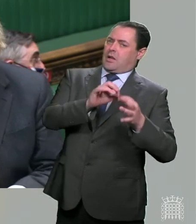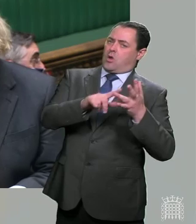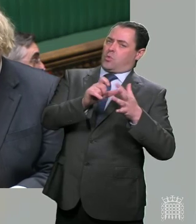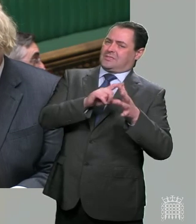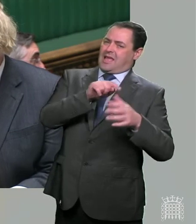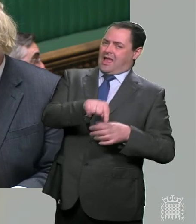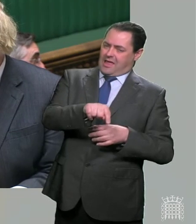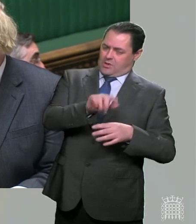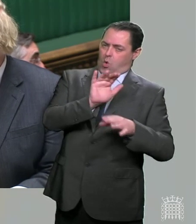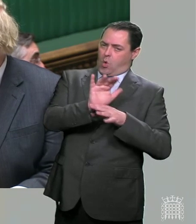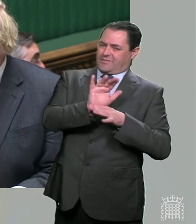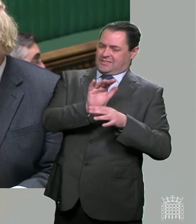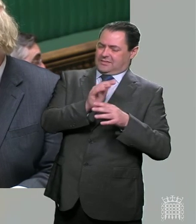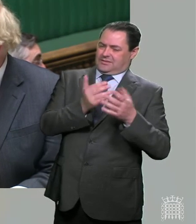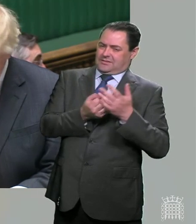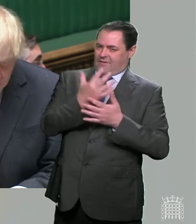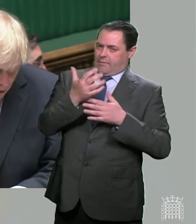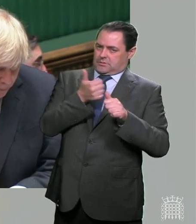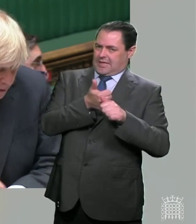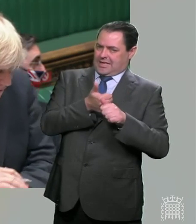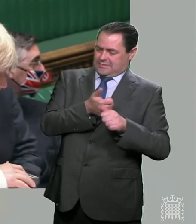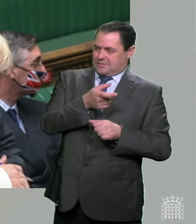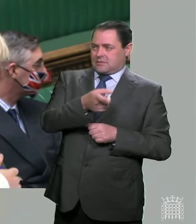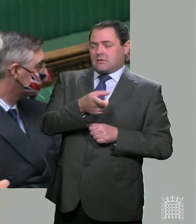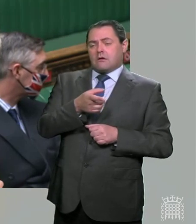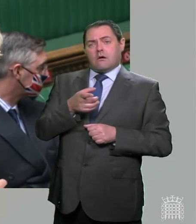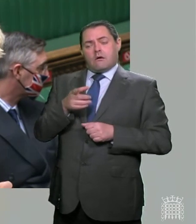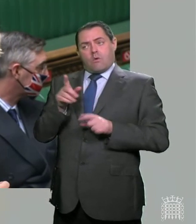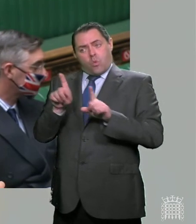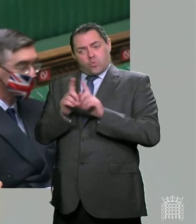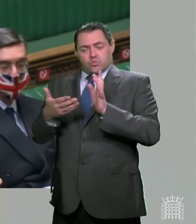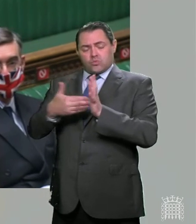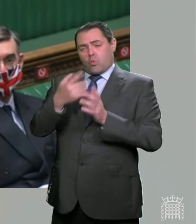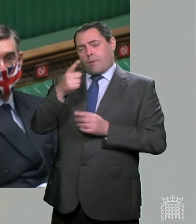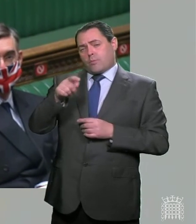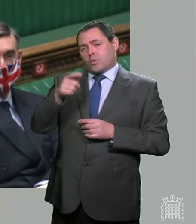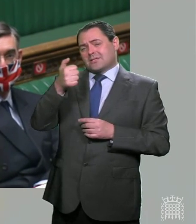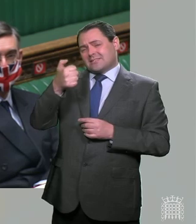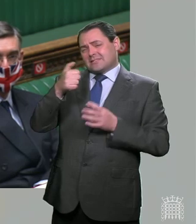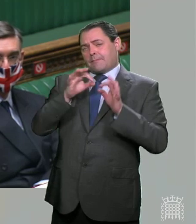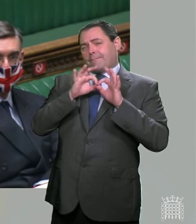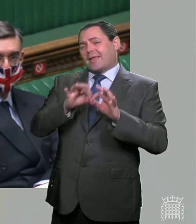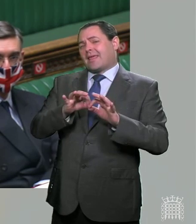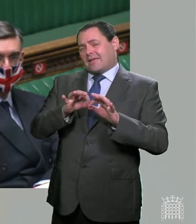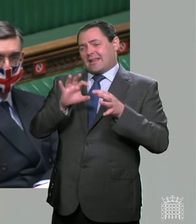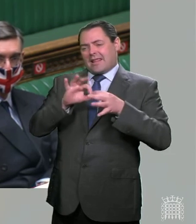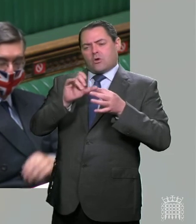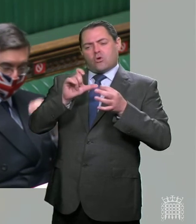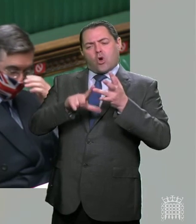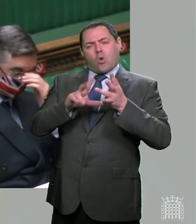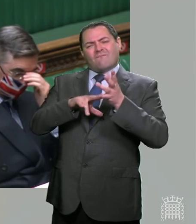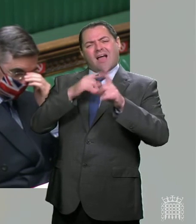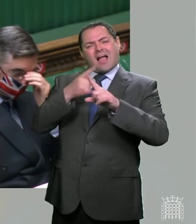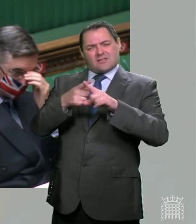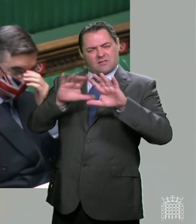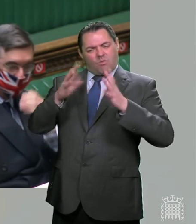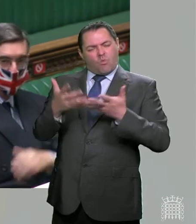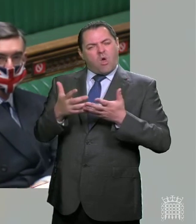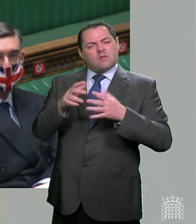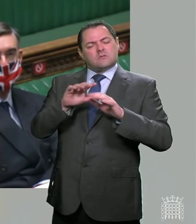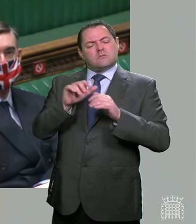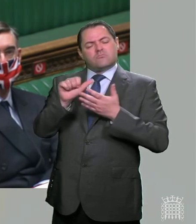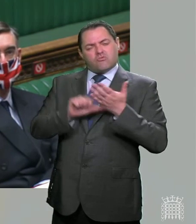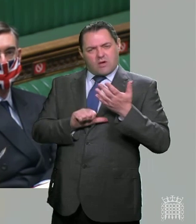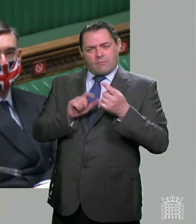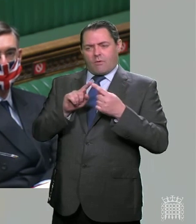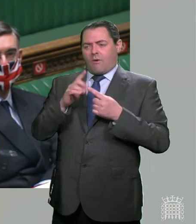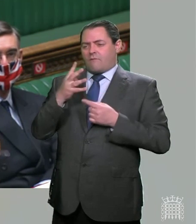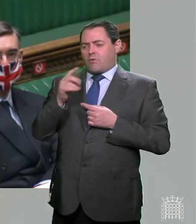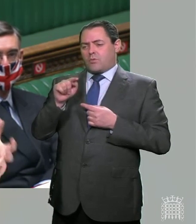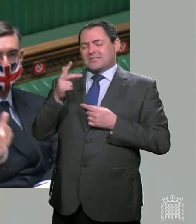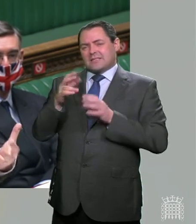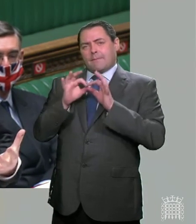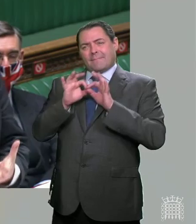In addition to that, we are spending £1.6 billion on supporting COVAX and £458 million on supporting Gavi.